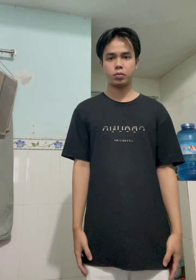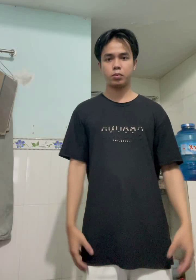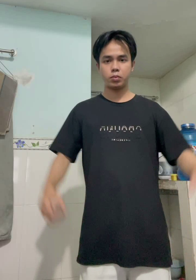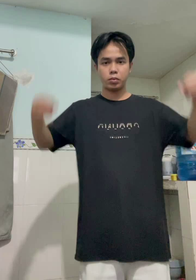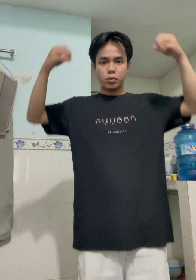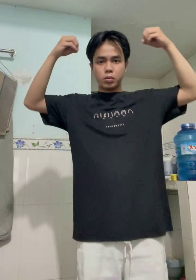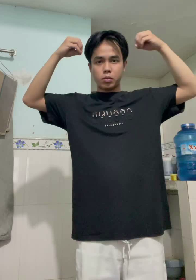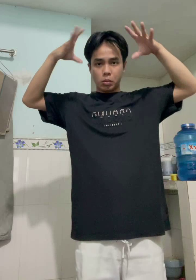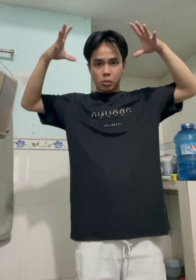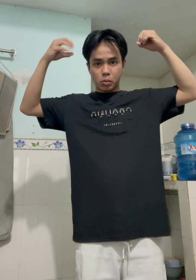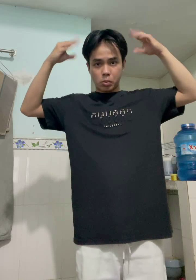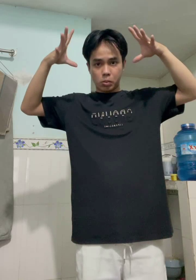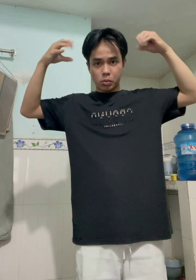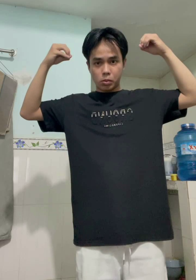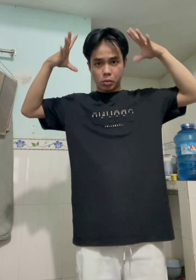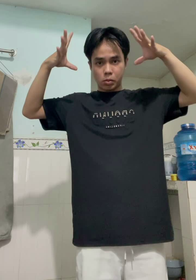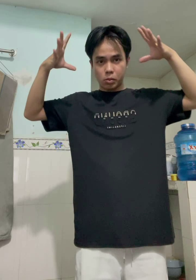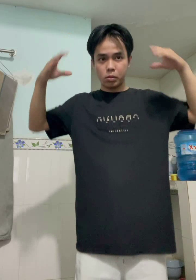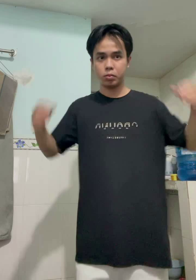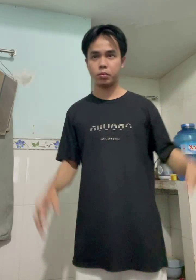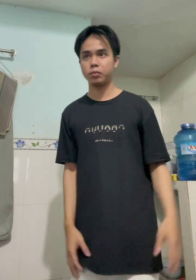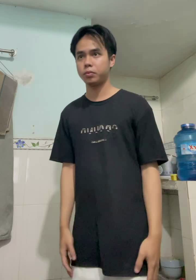mua